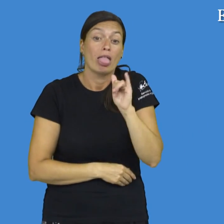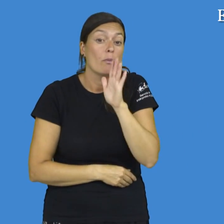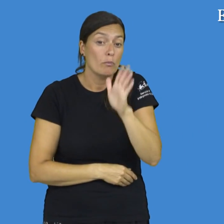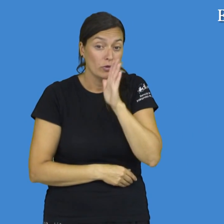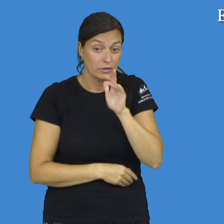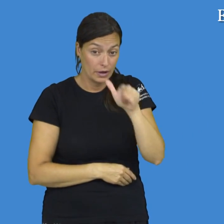motivo